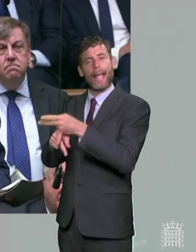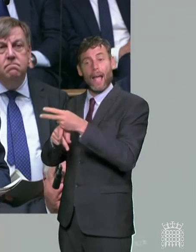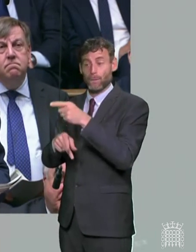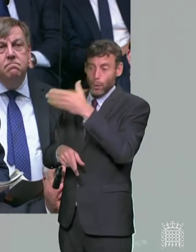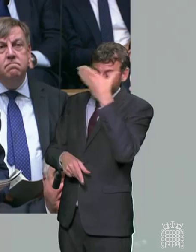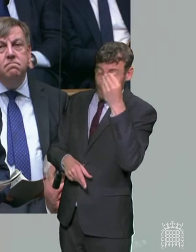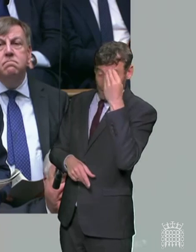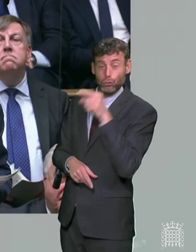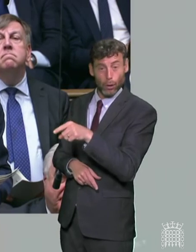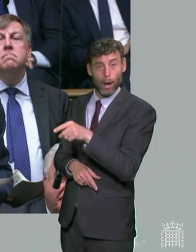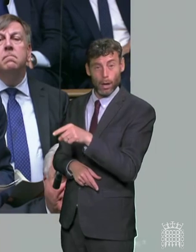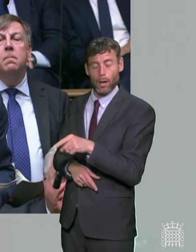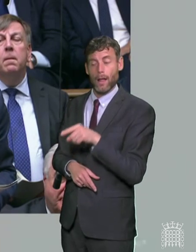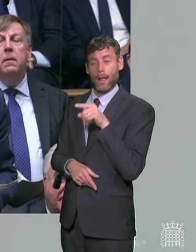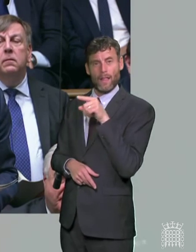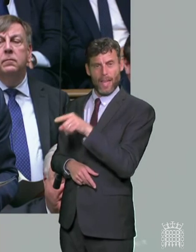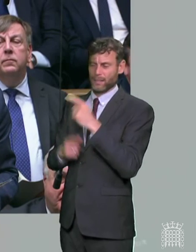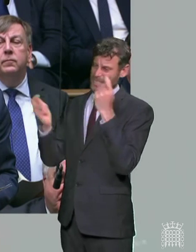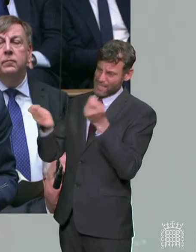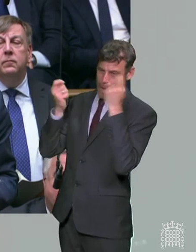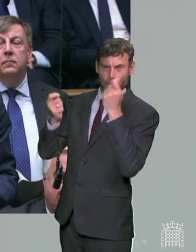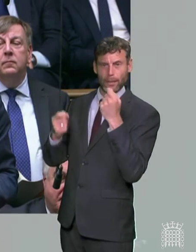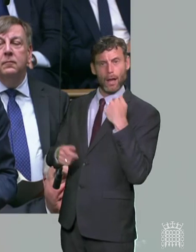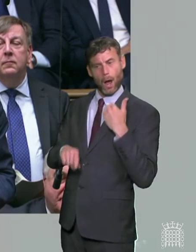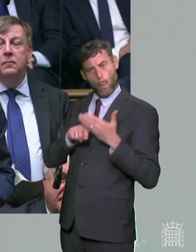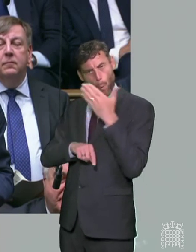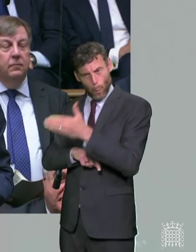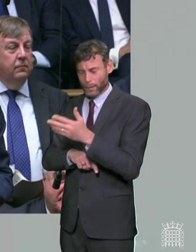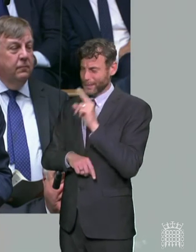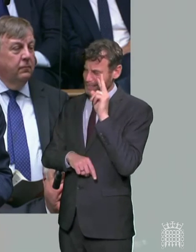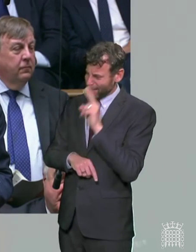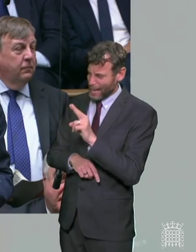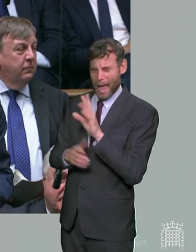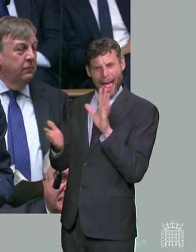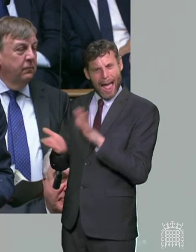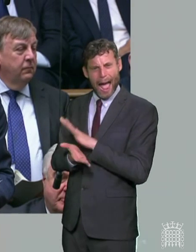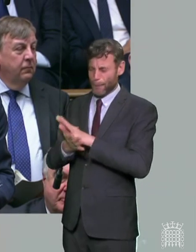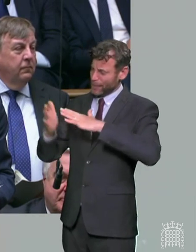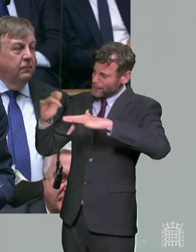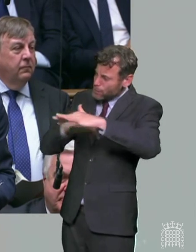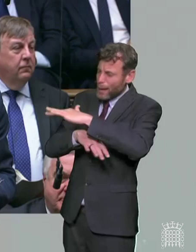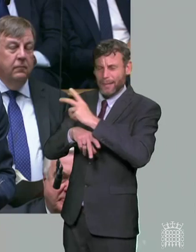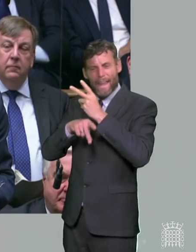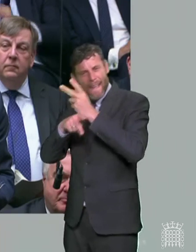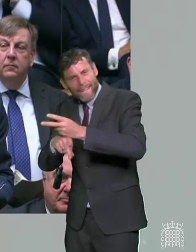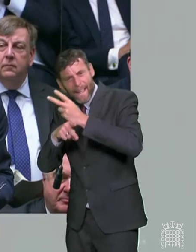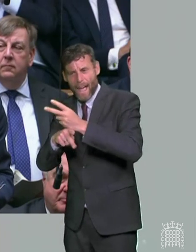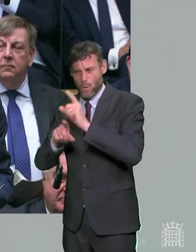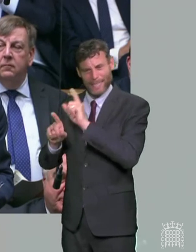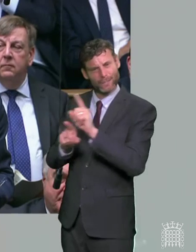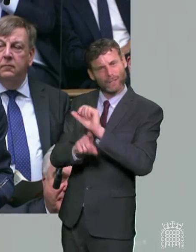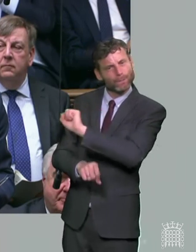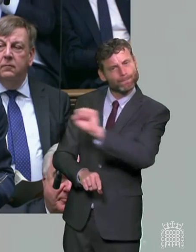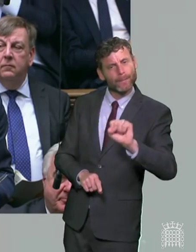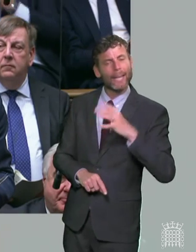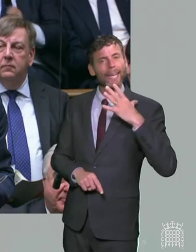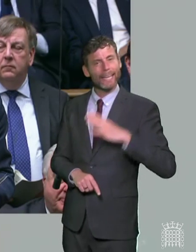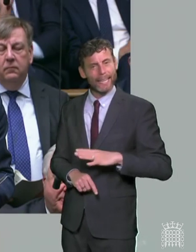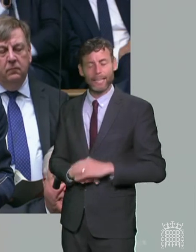It was clear to me from my recent visit what a happy, welcoming and supportive atmosphere had been created for all service users.